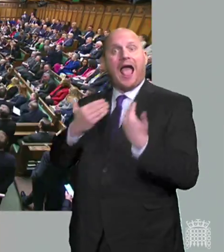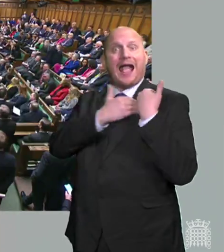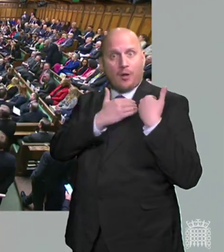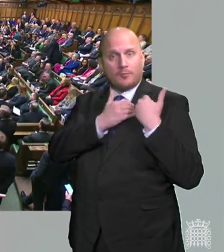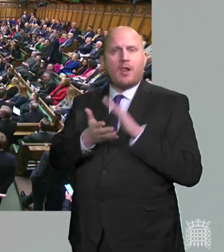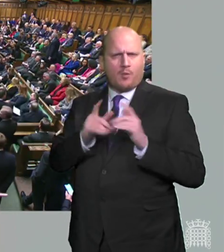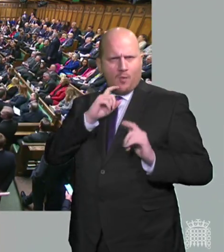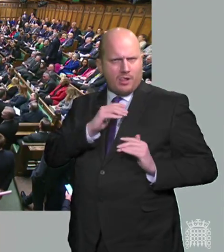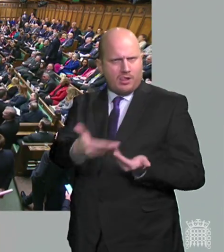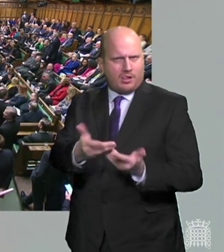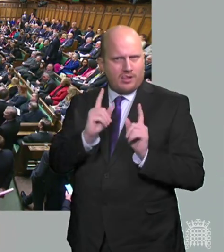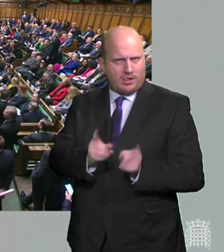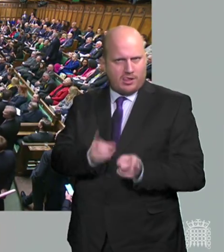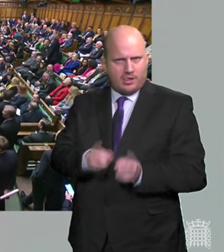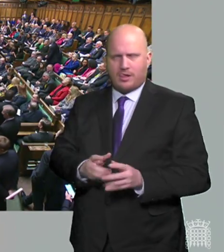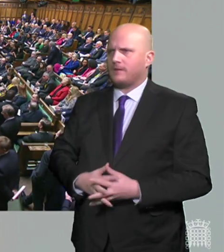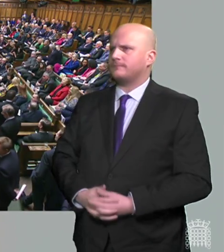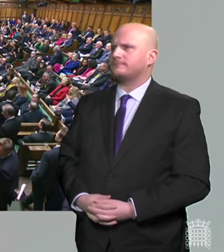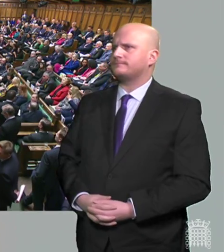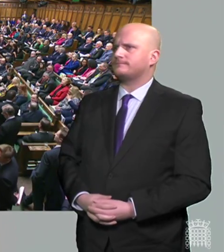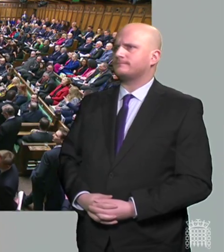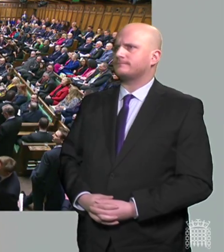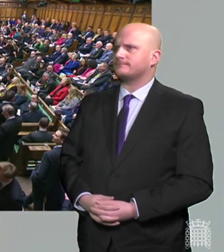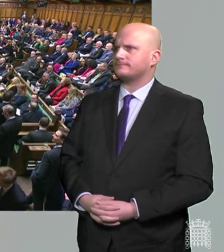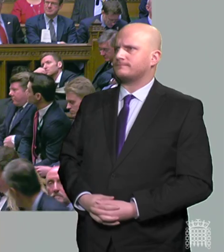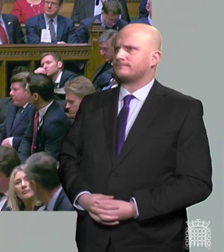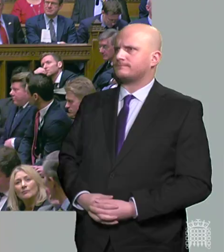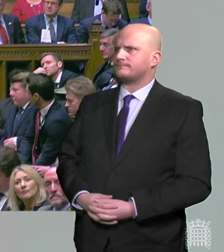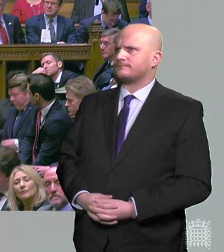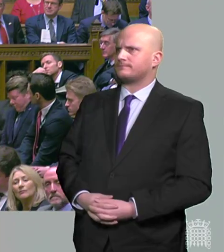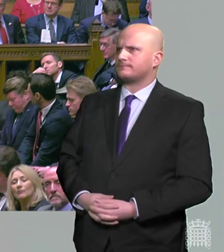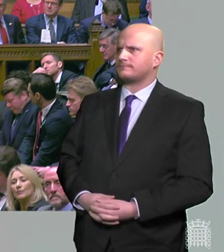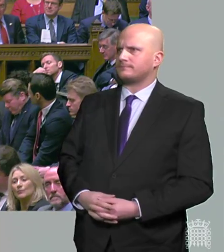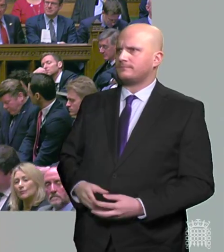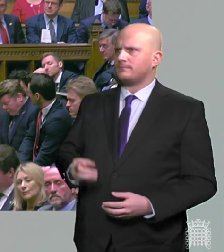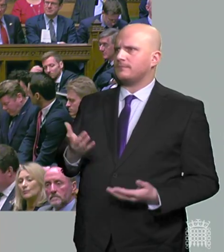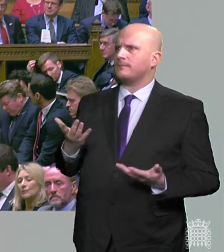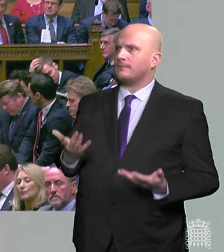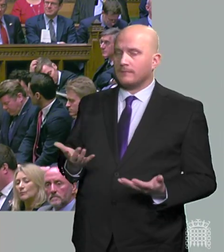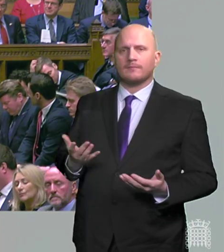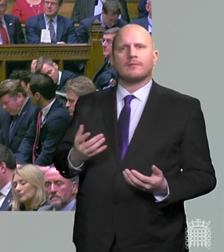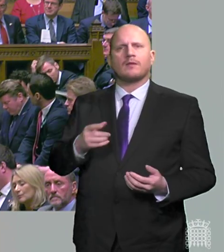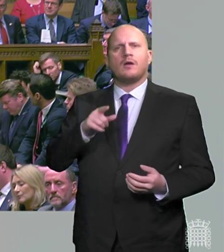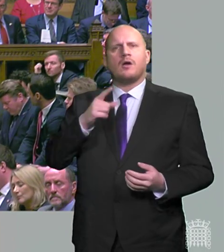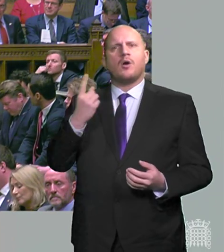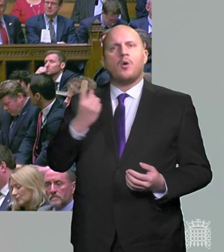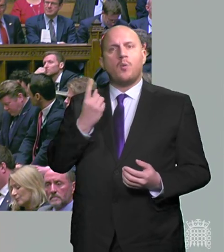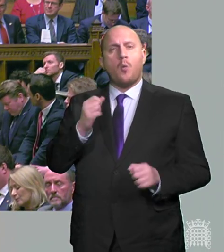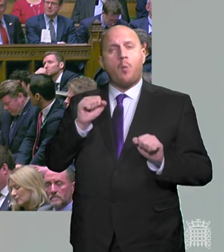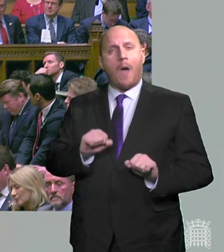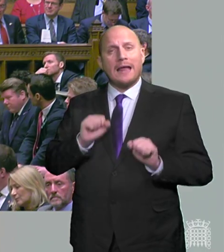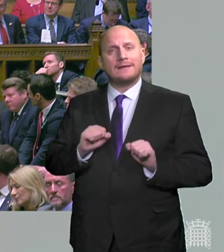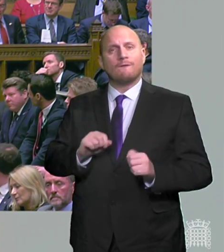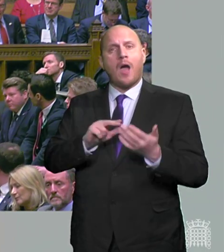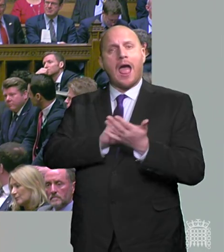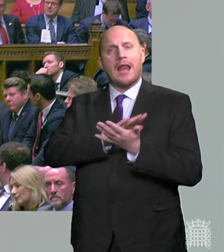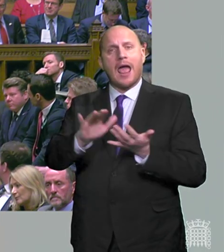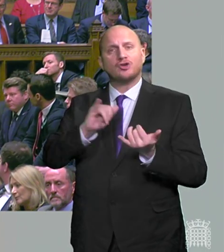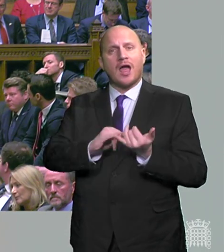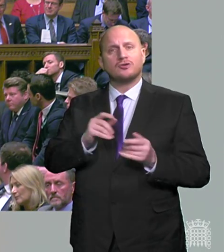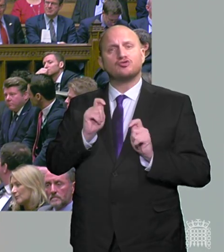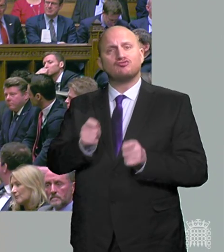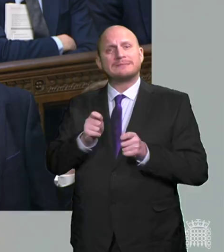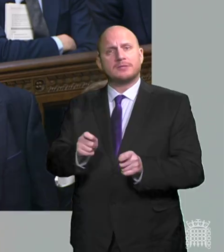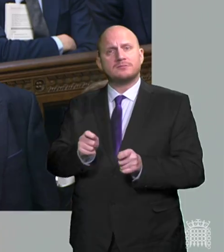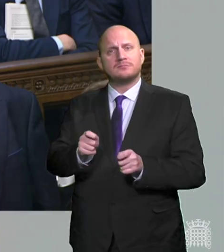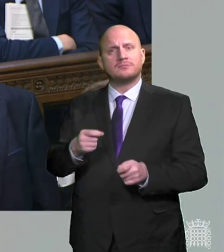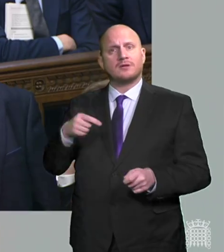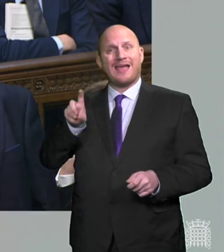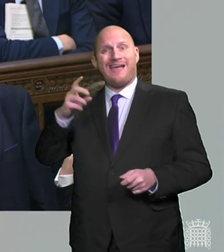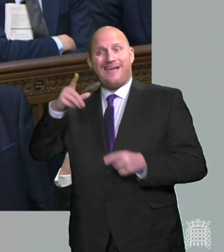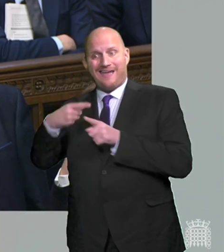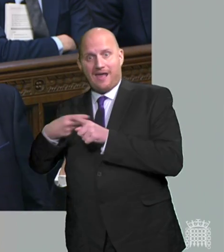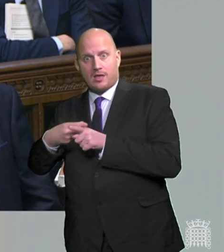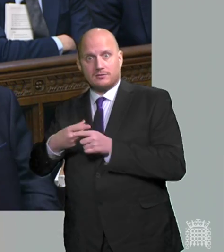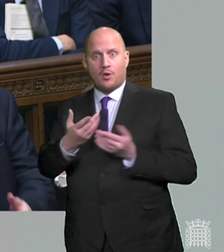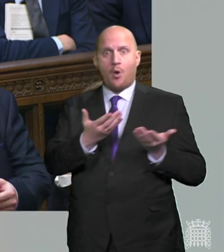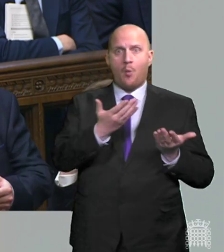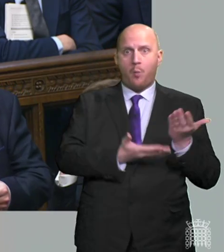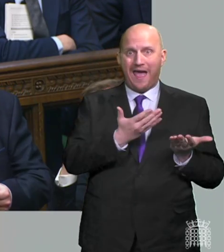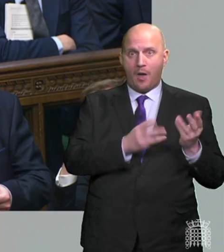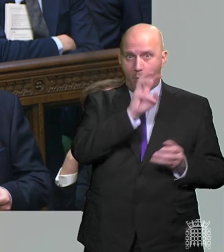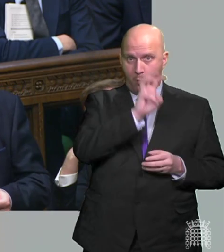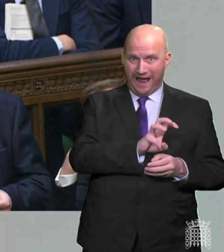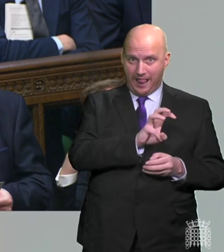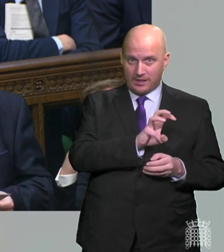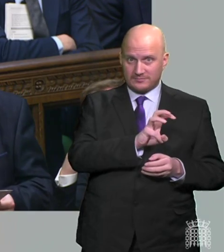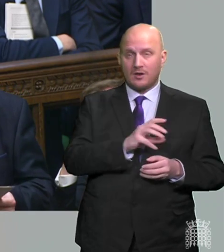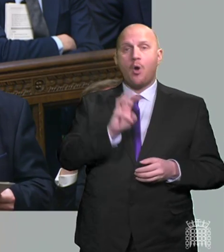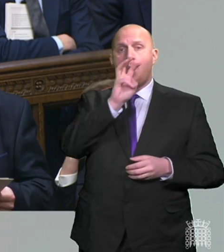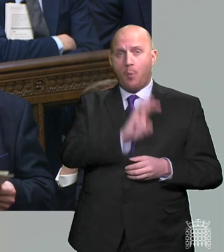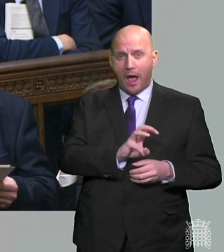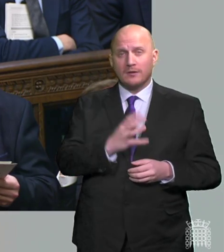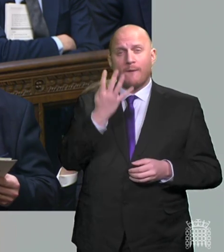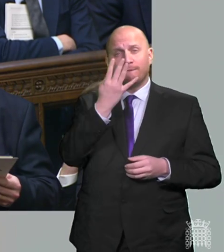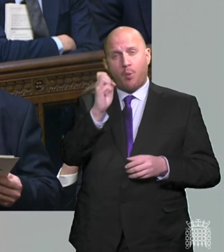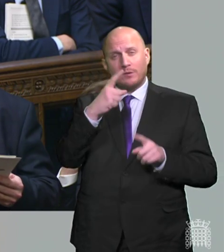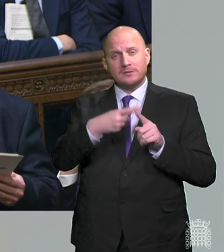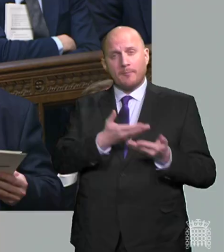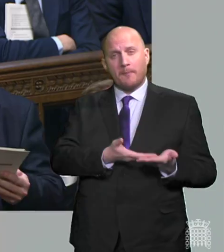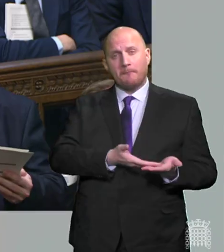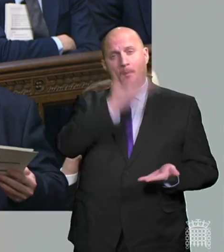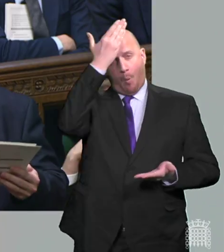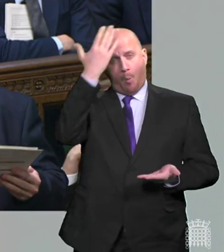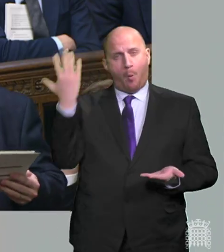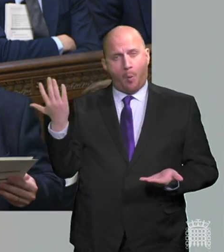Despite having less than 5% of England’s population, Wales has almost 40 times more people waiting more than two years for NHS treatment—a sad case of “devolve and forget”, unfortunately, which does a disservice to my constituents in Delyn.